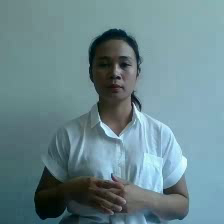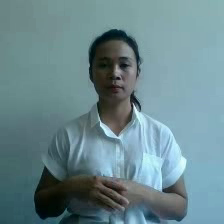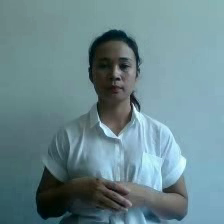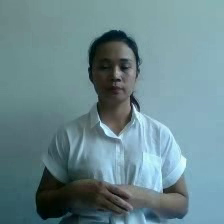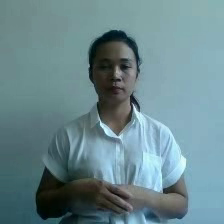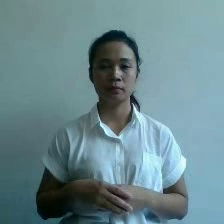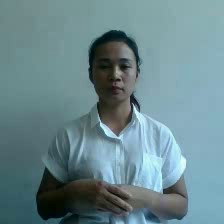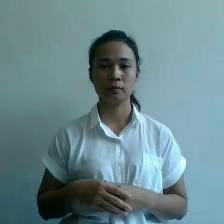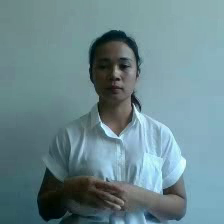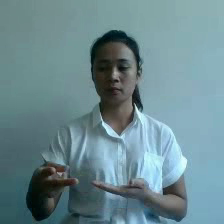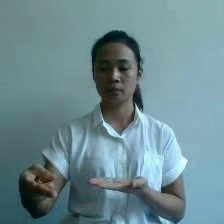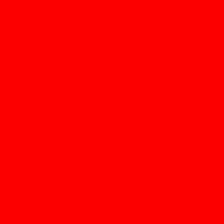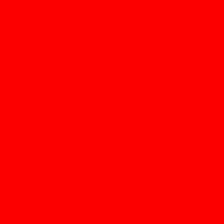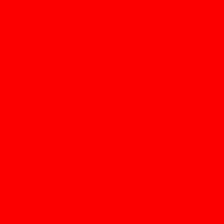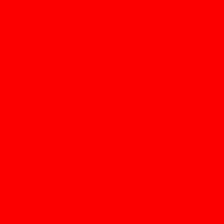Thức ăn